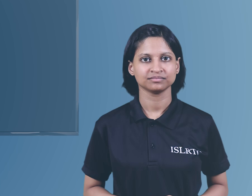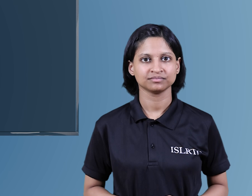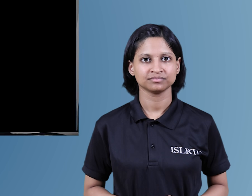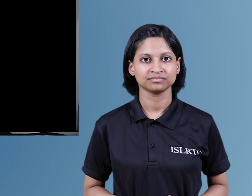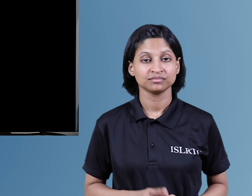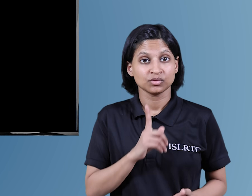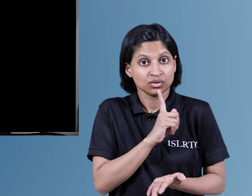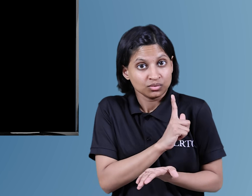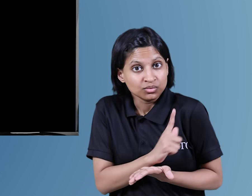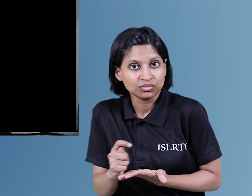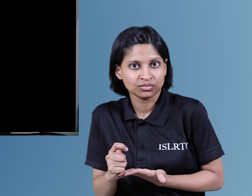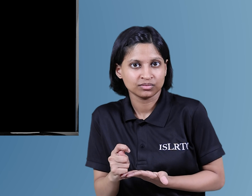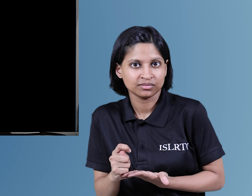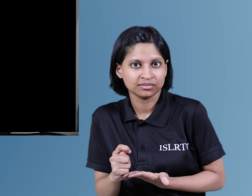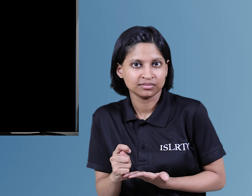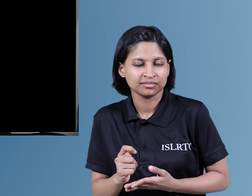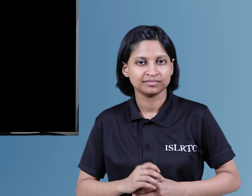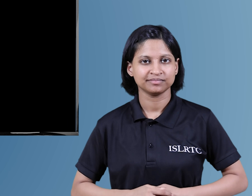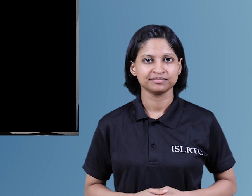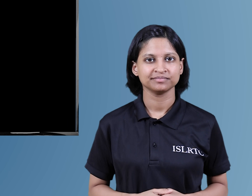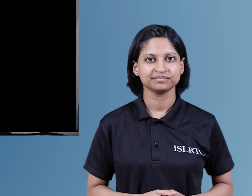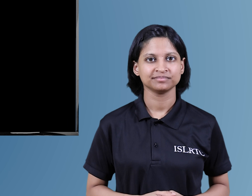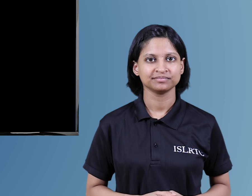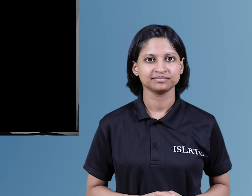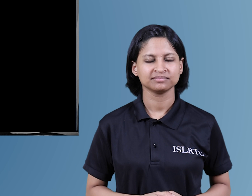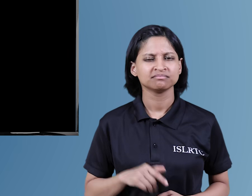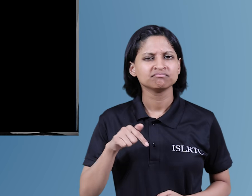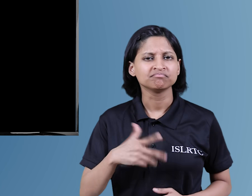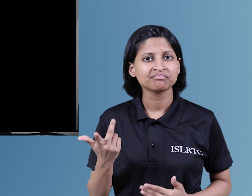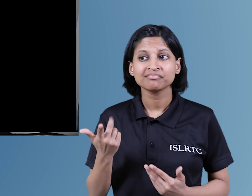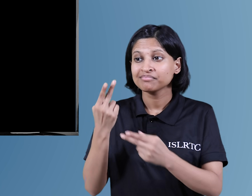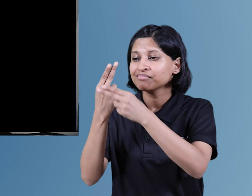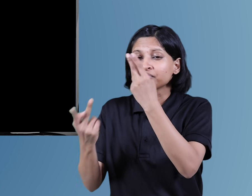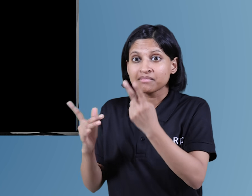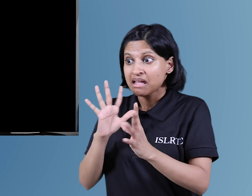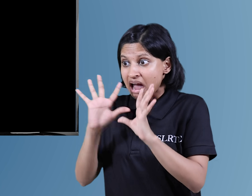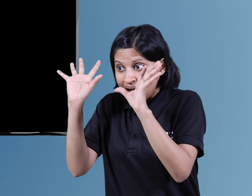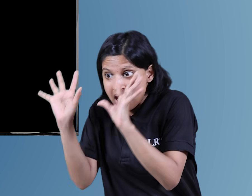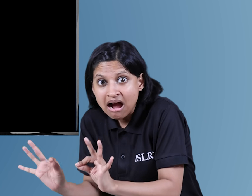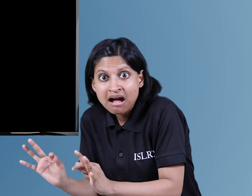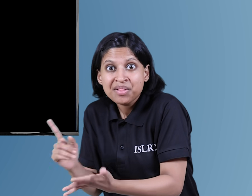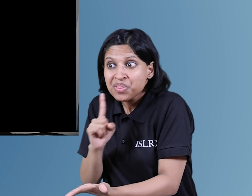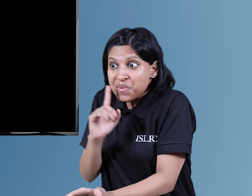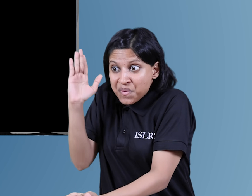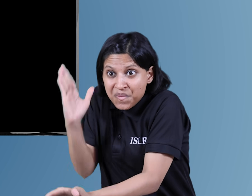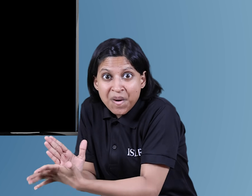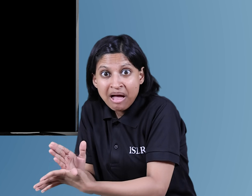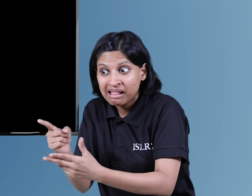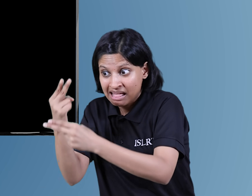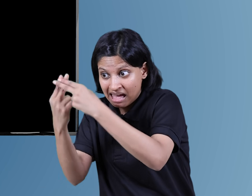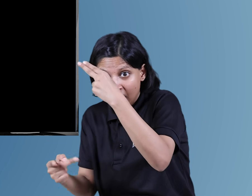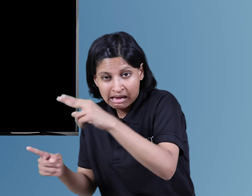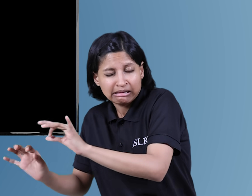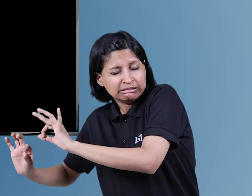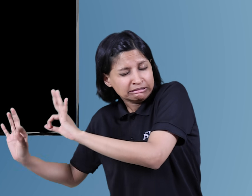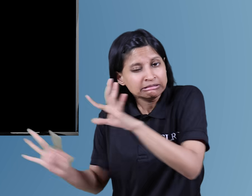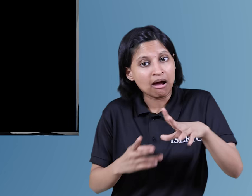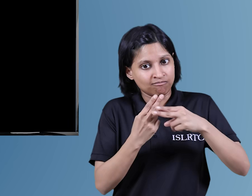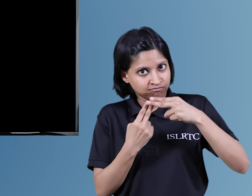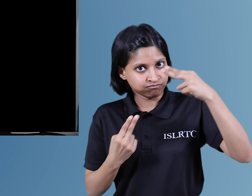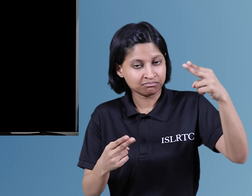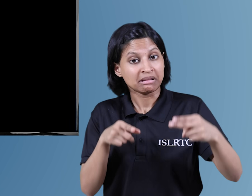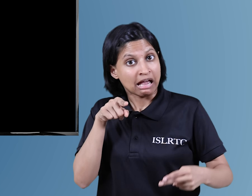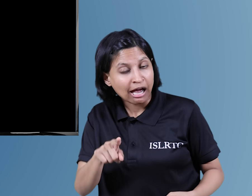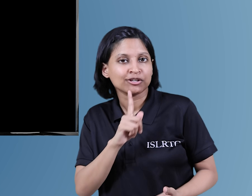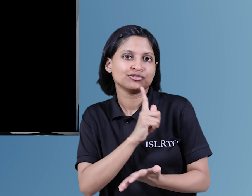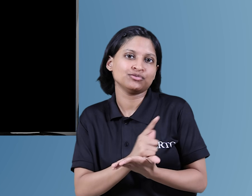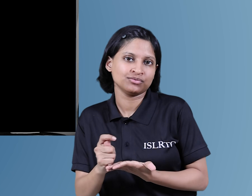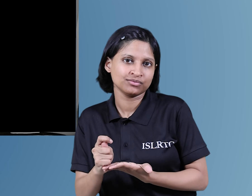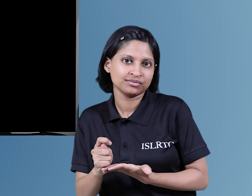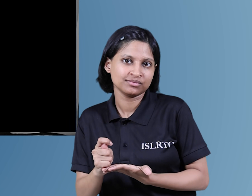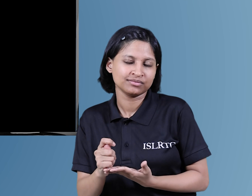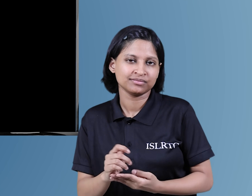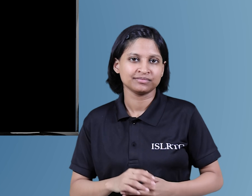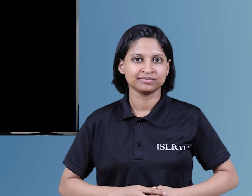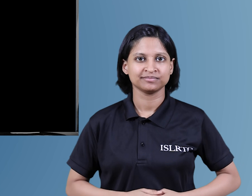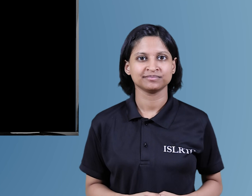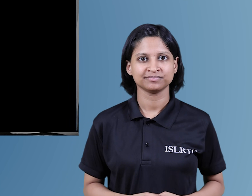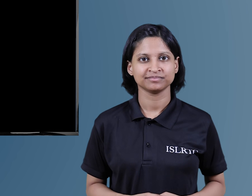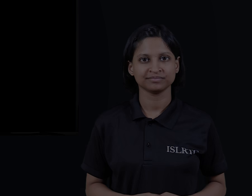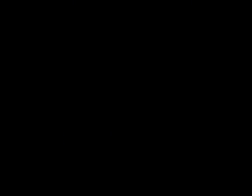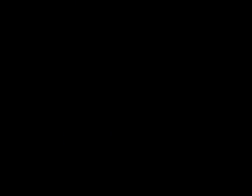Truth matching what actually happens or what is real. It's about being accurate about facts and reality.